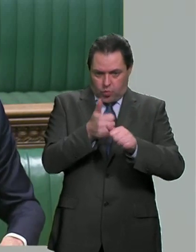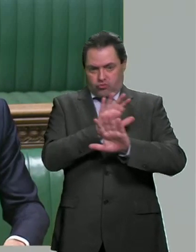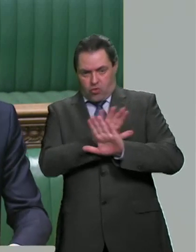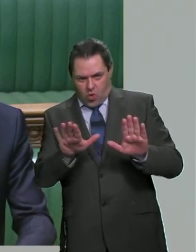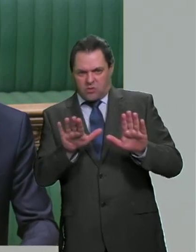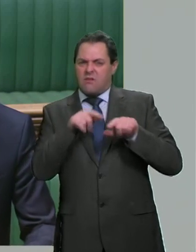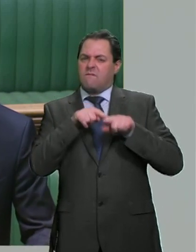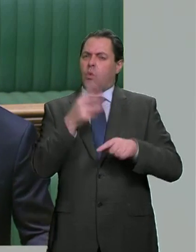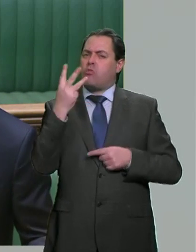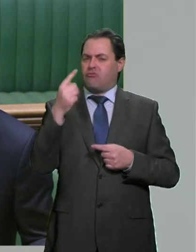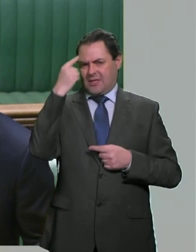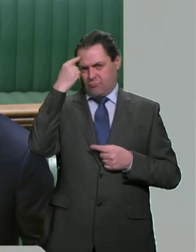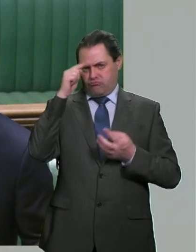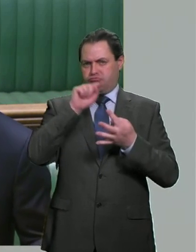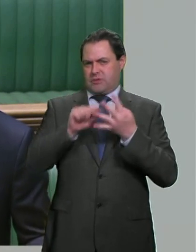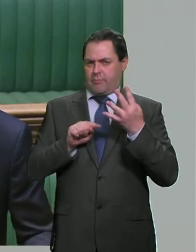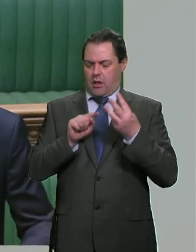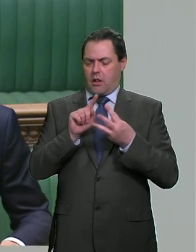First, while it is right to help